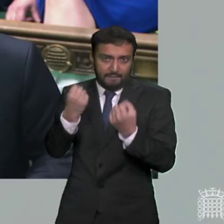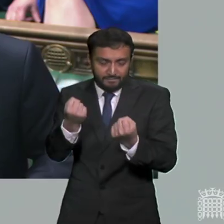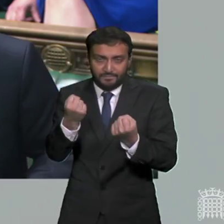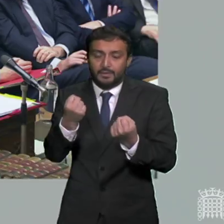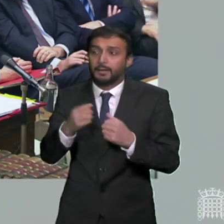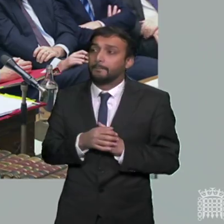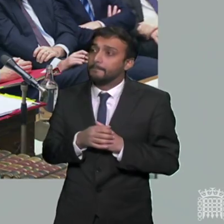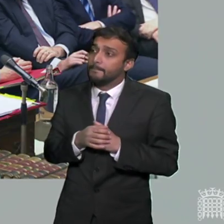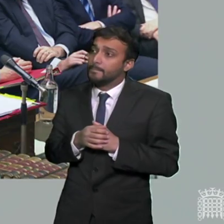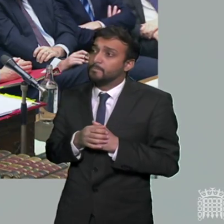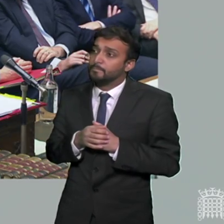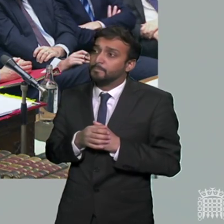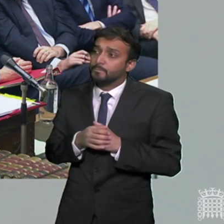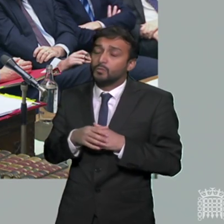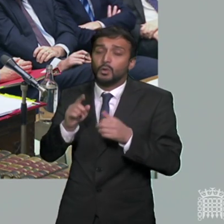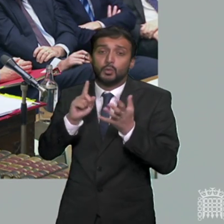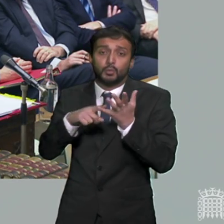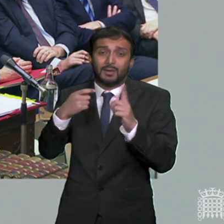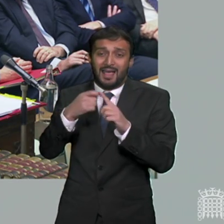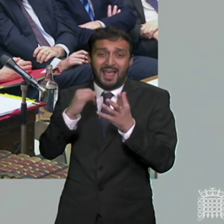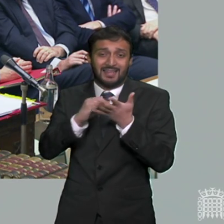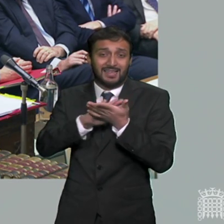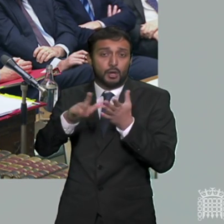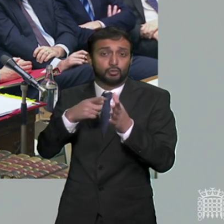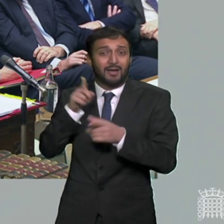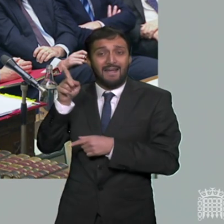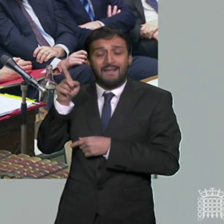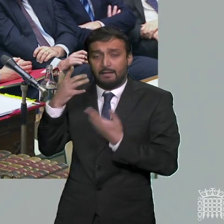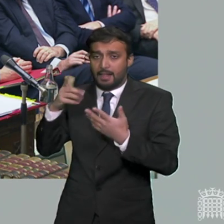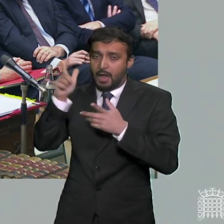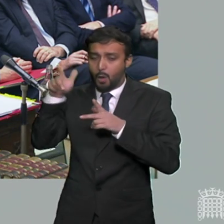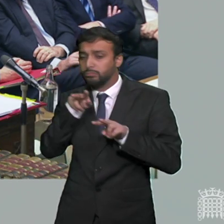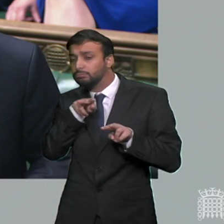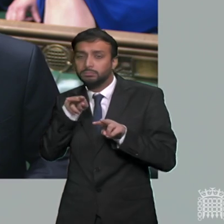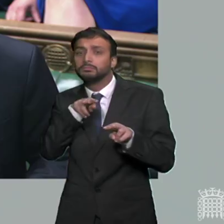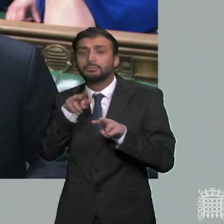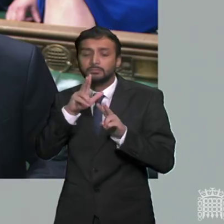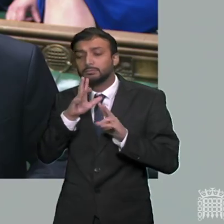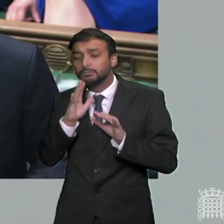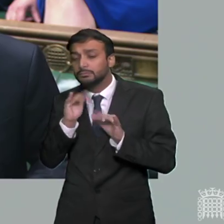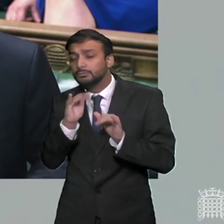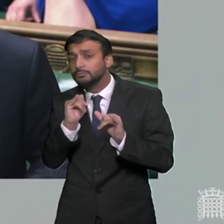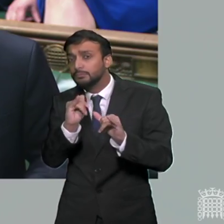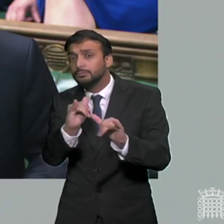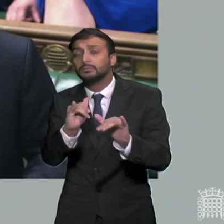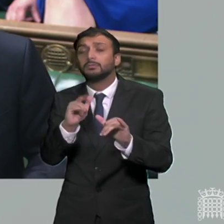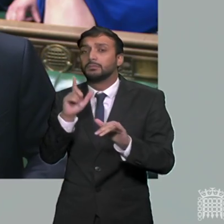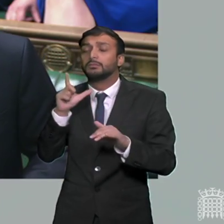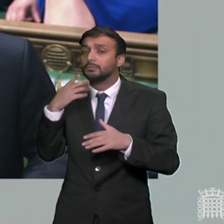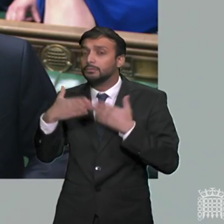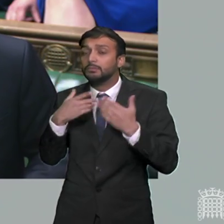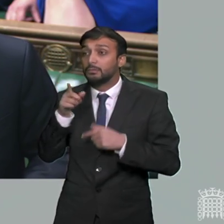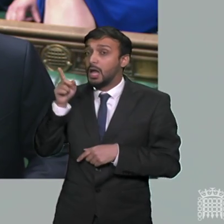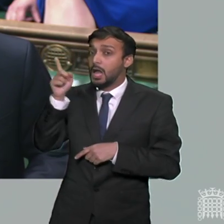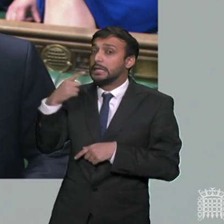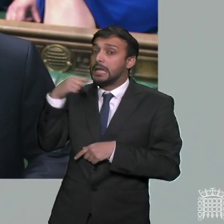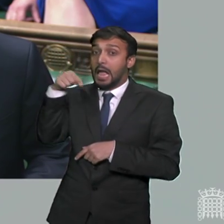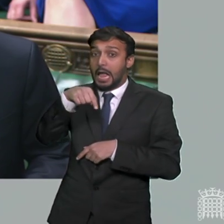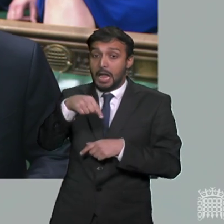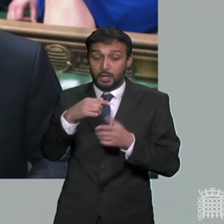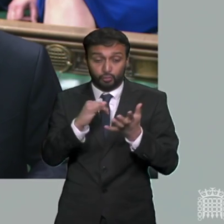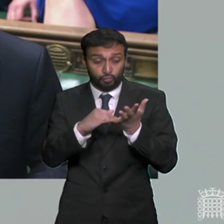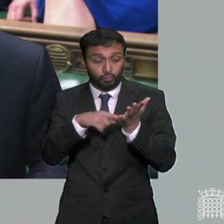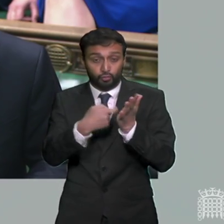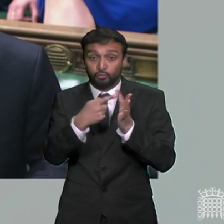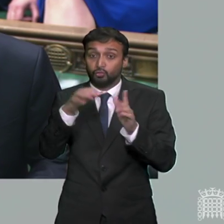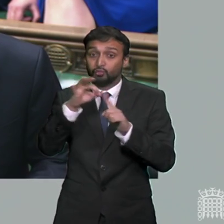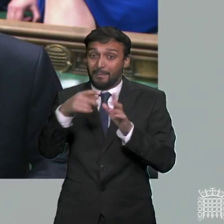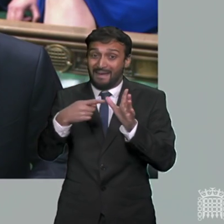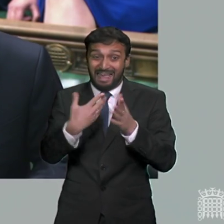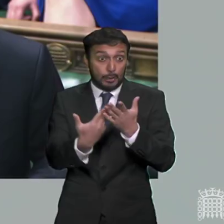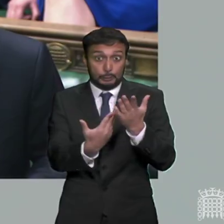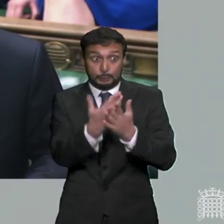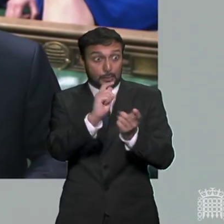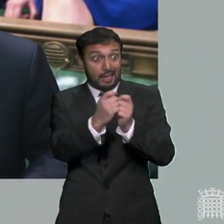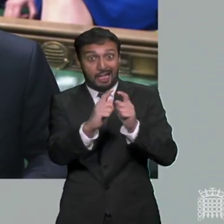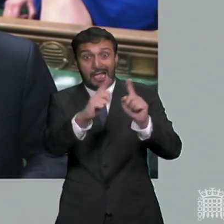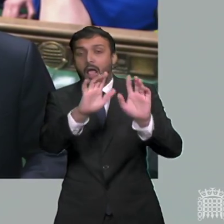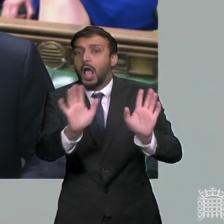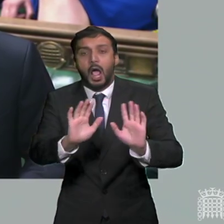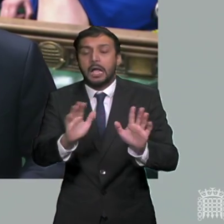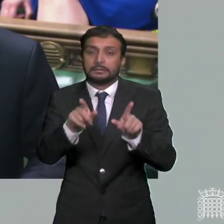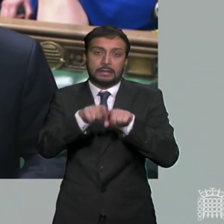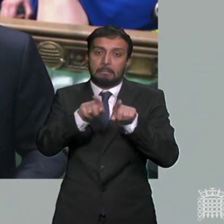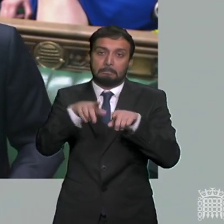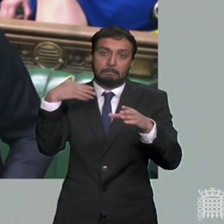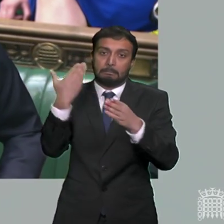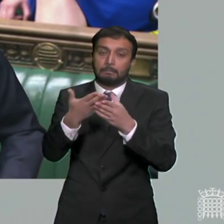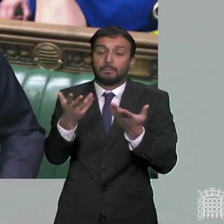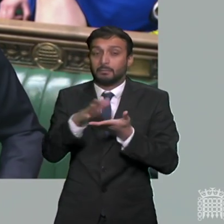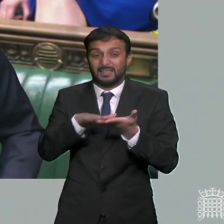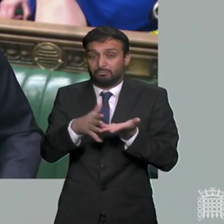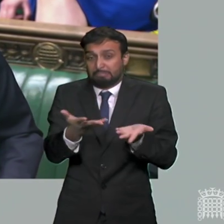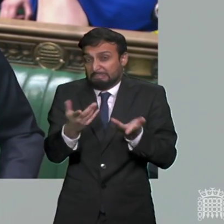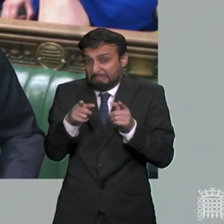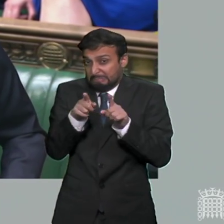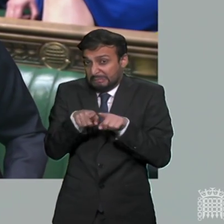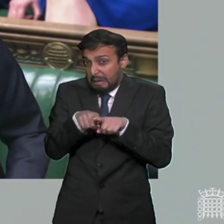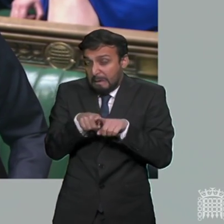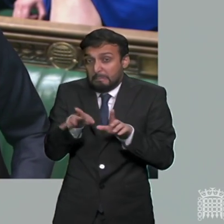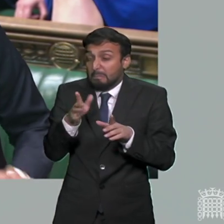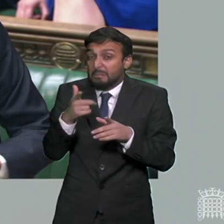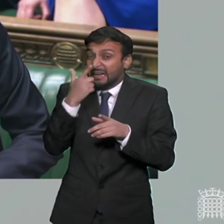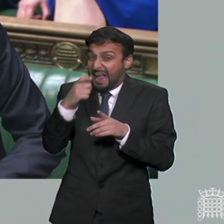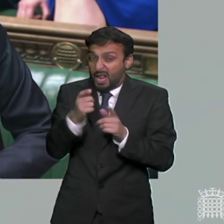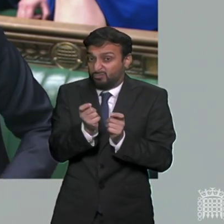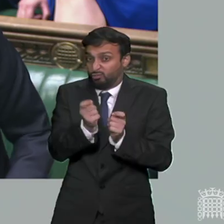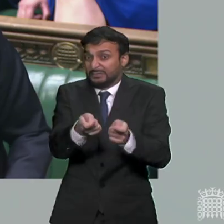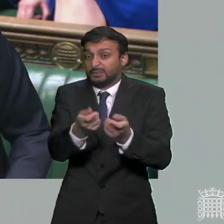The UK Health Security Agency is monitoring the situation at pace and has confirmed that this is not a new strain of strep A, so people should be reassured that there is no reason to believe it has become more lethal or more resistant to antibiotics.